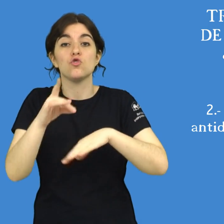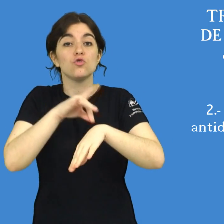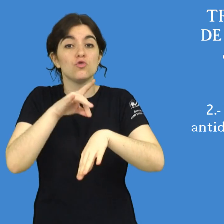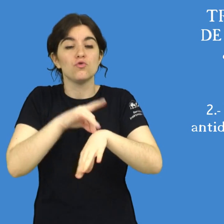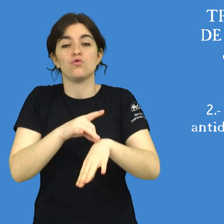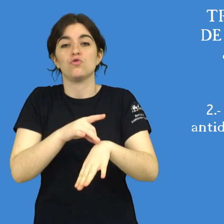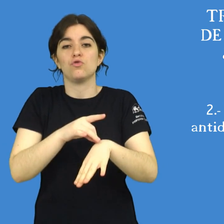enfermo